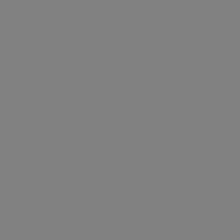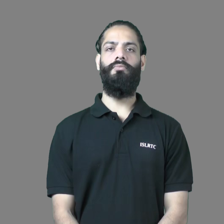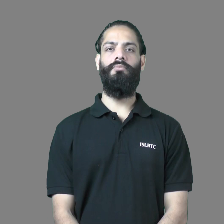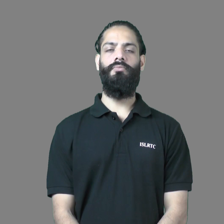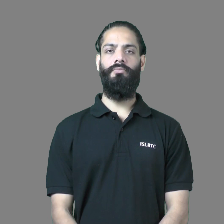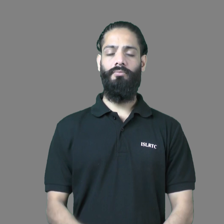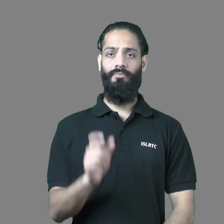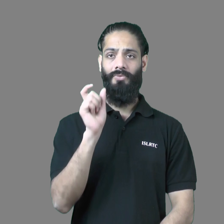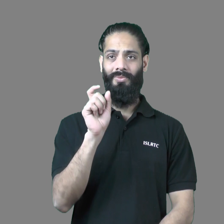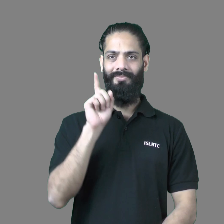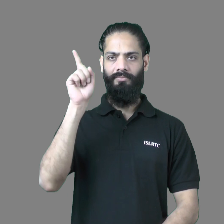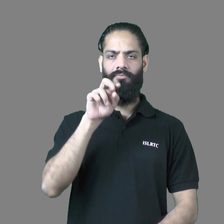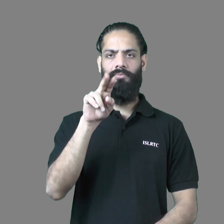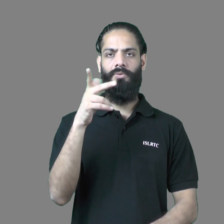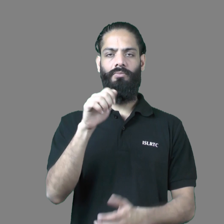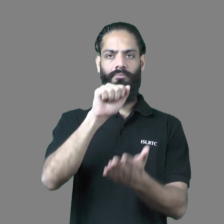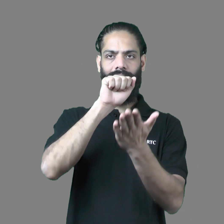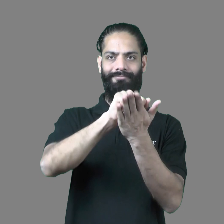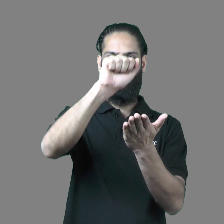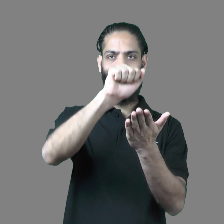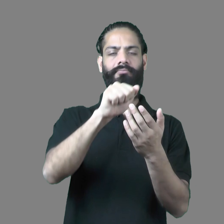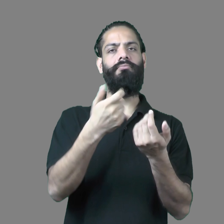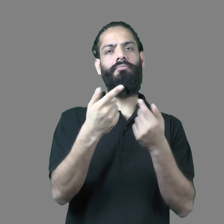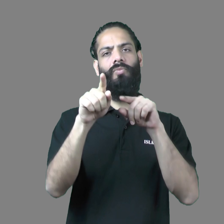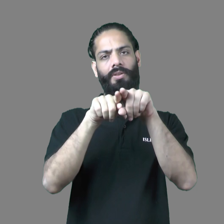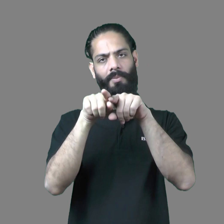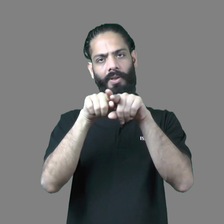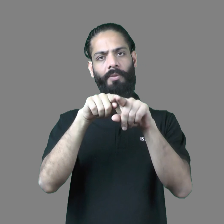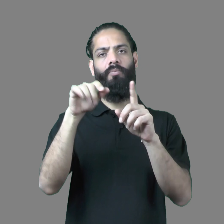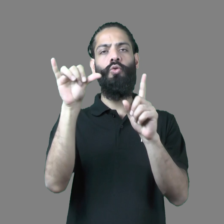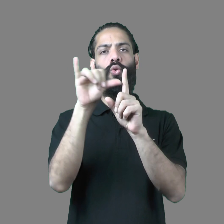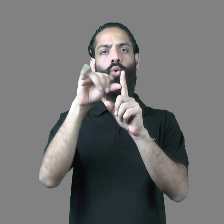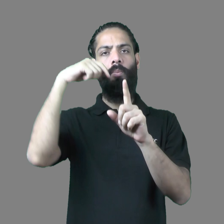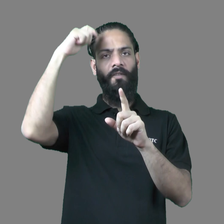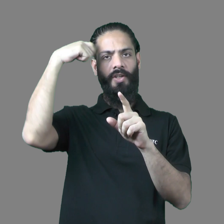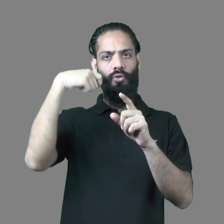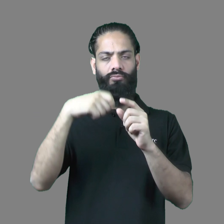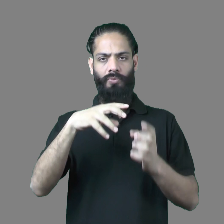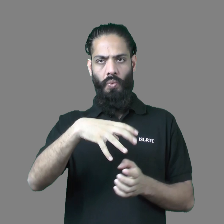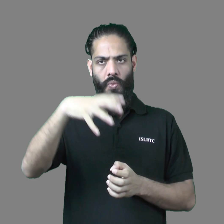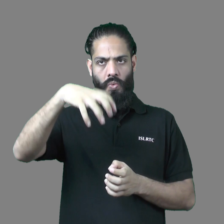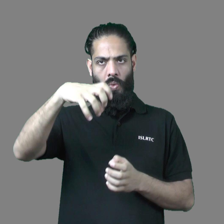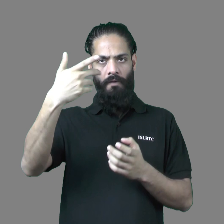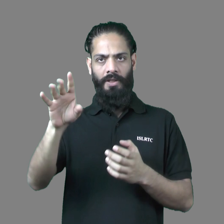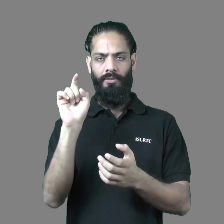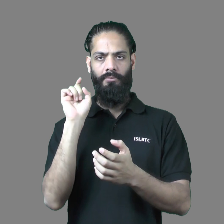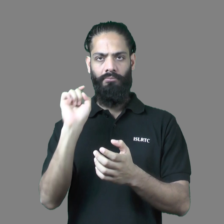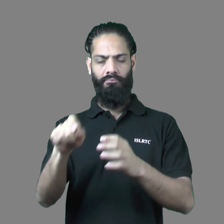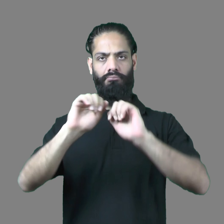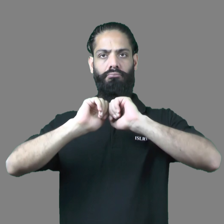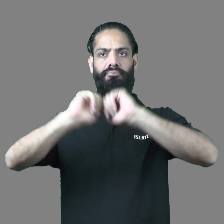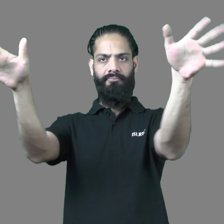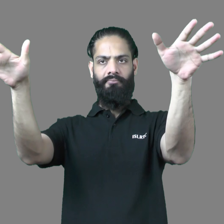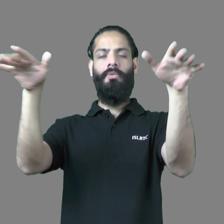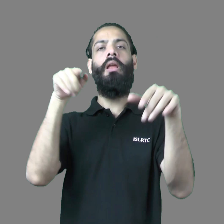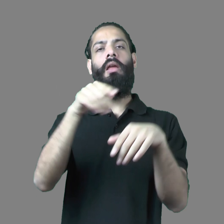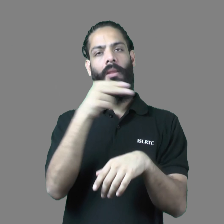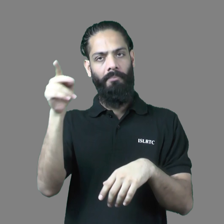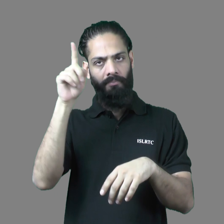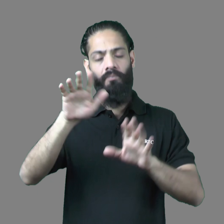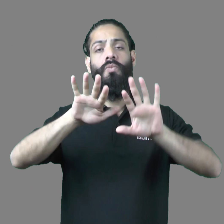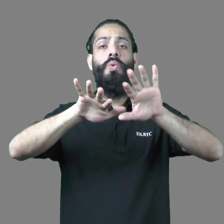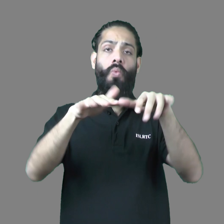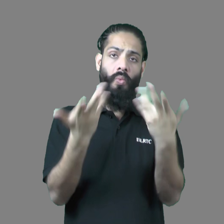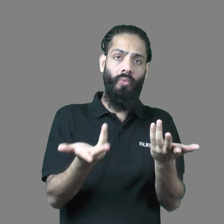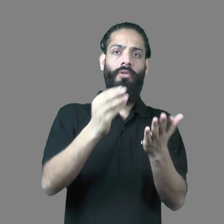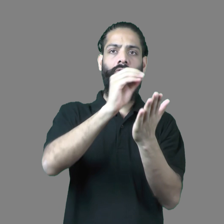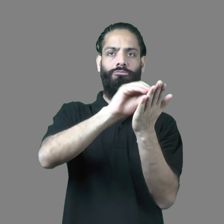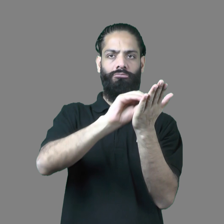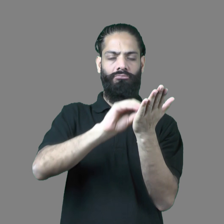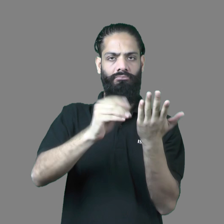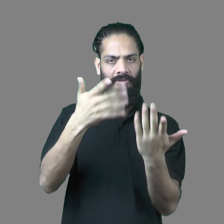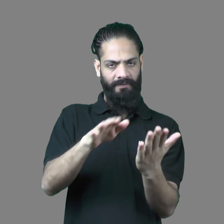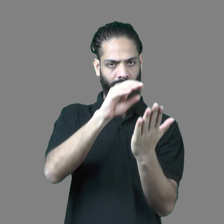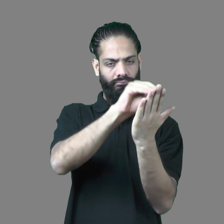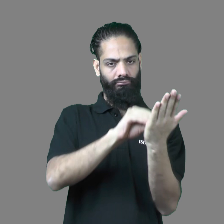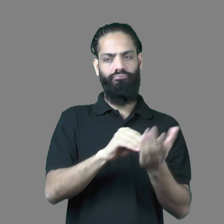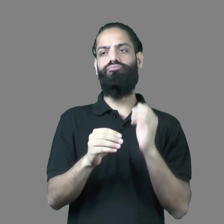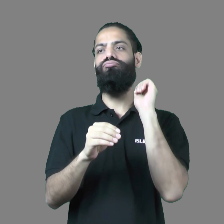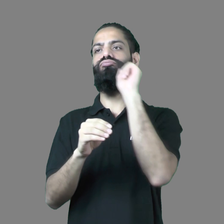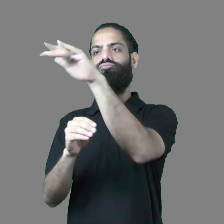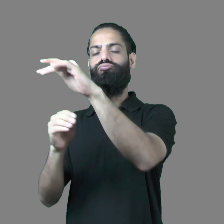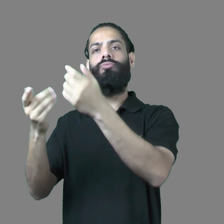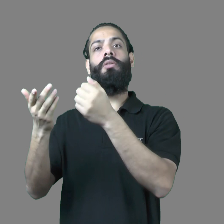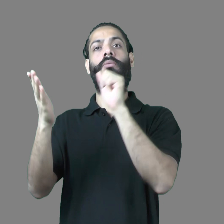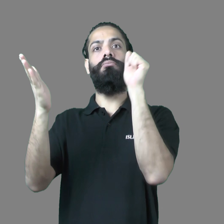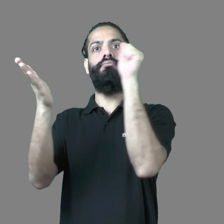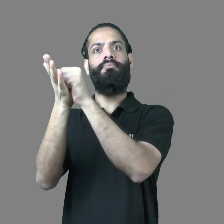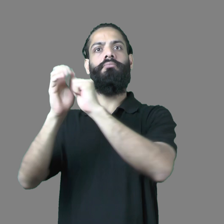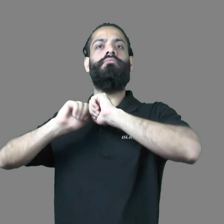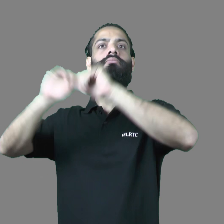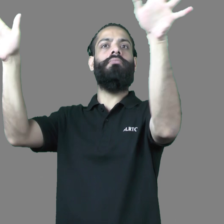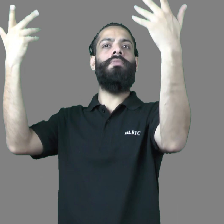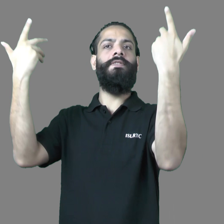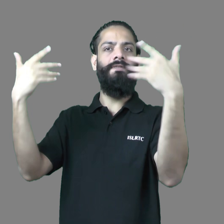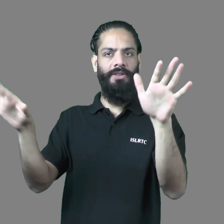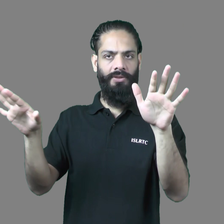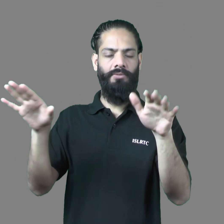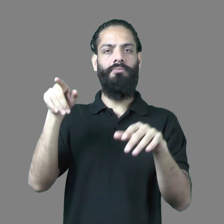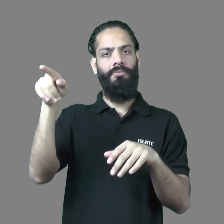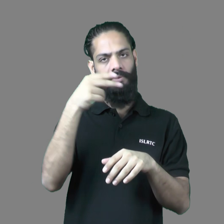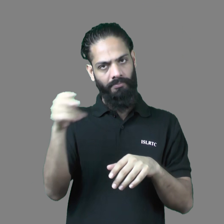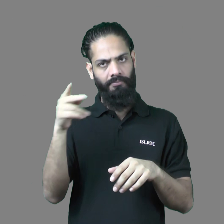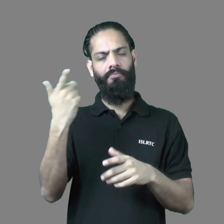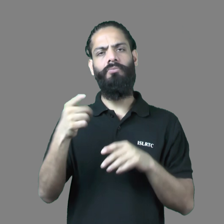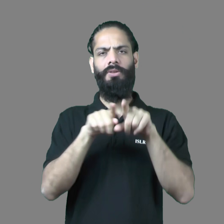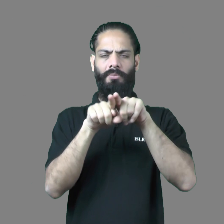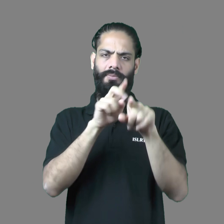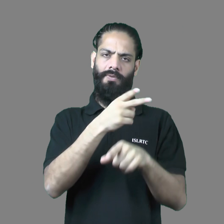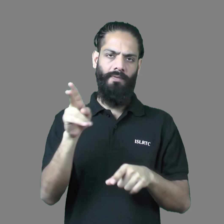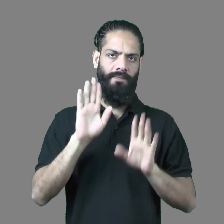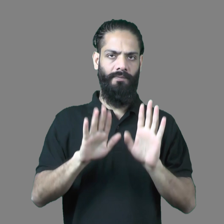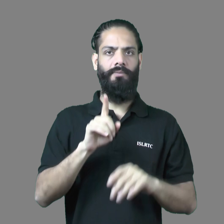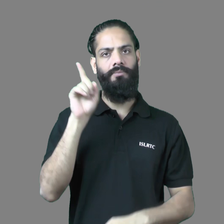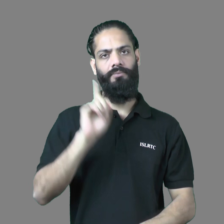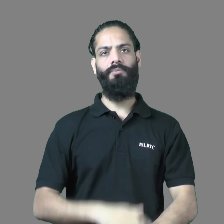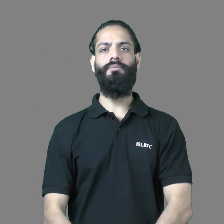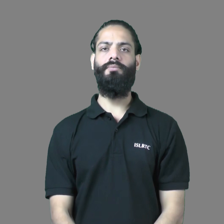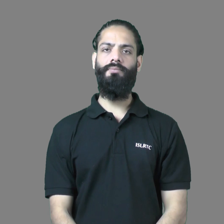Publish